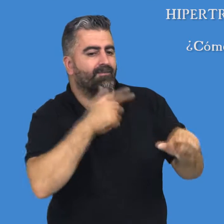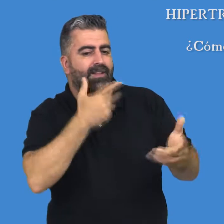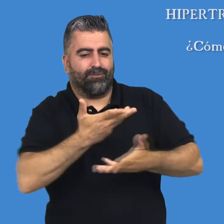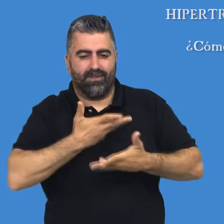fácil